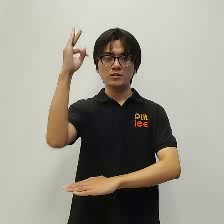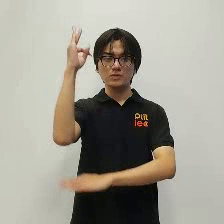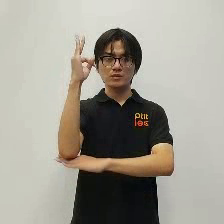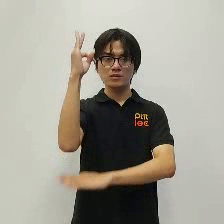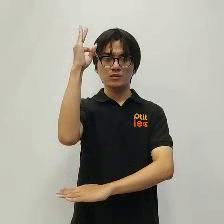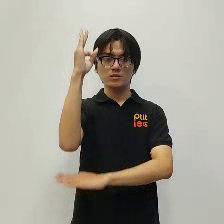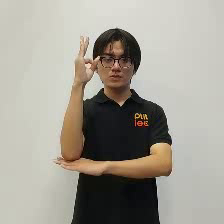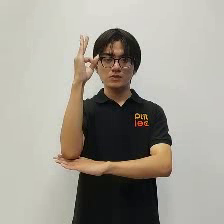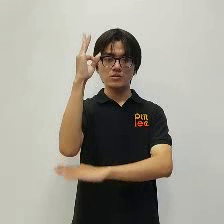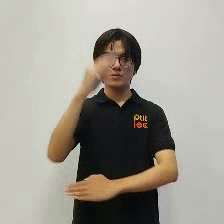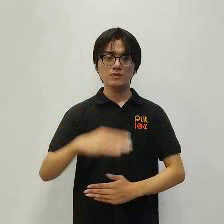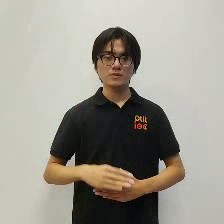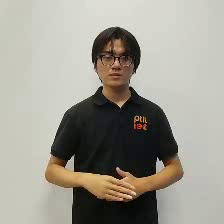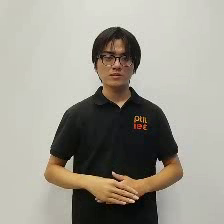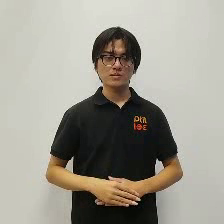Trưa